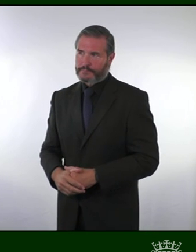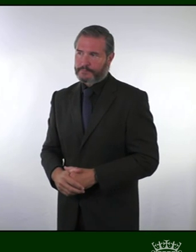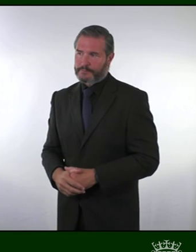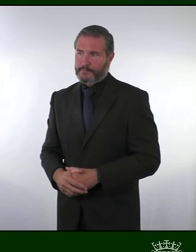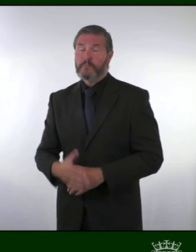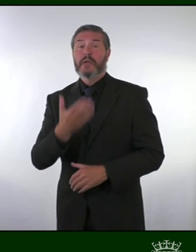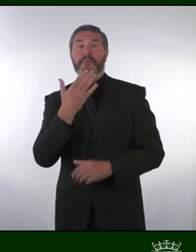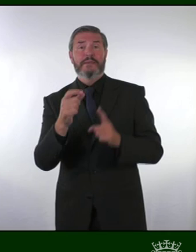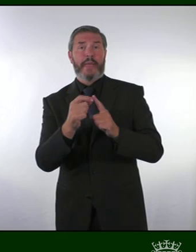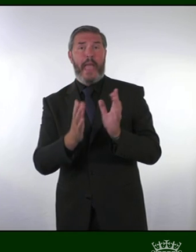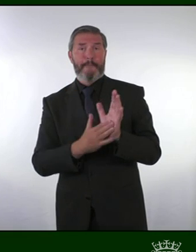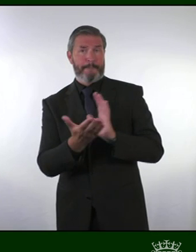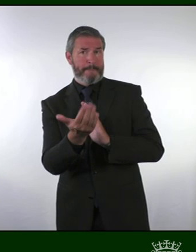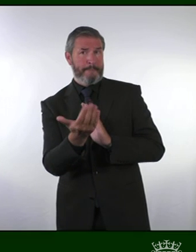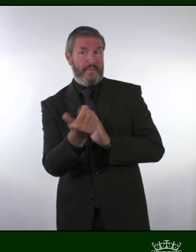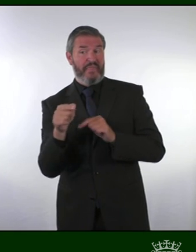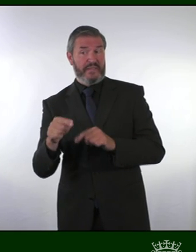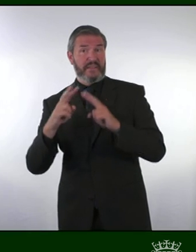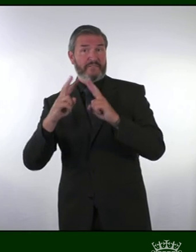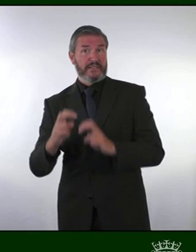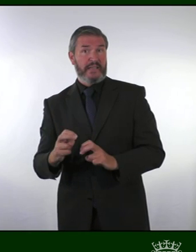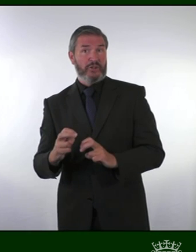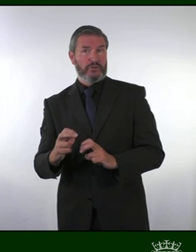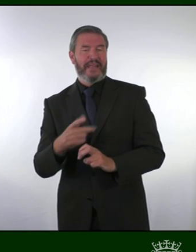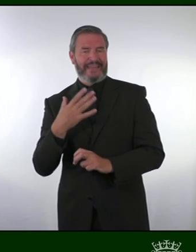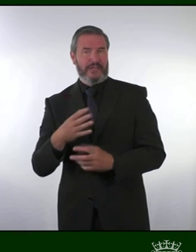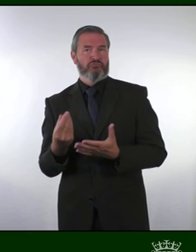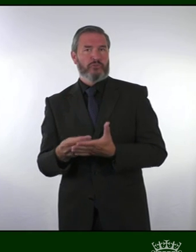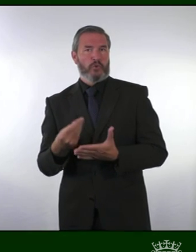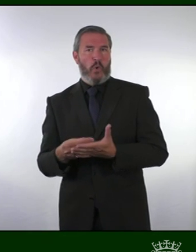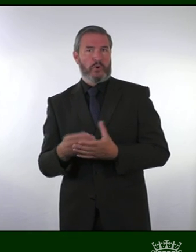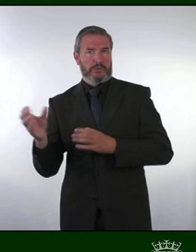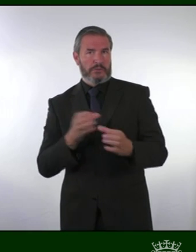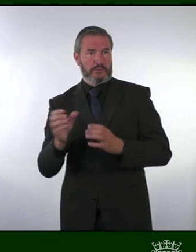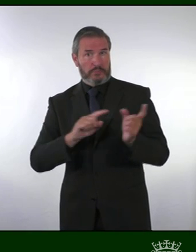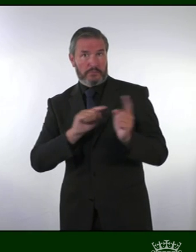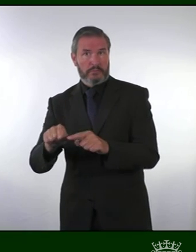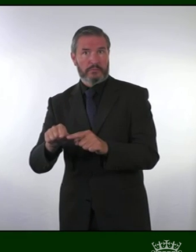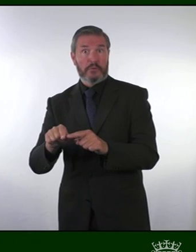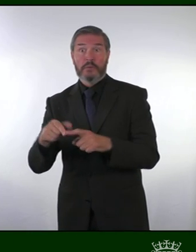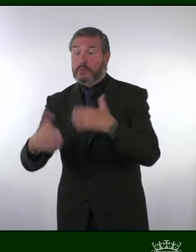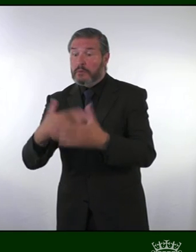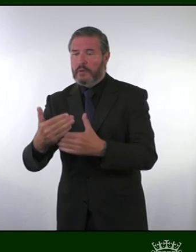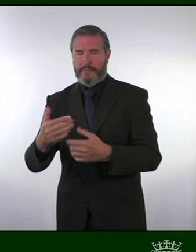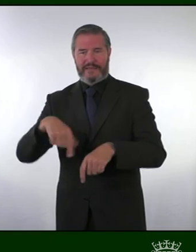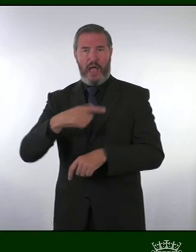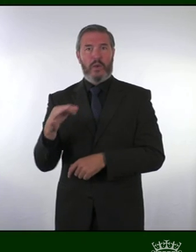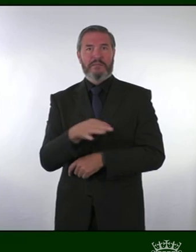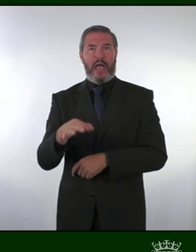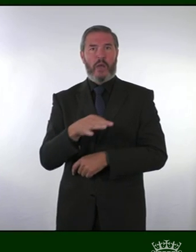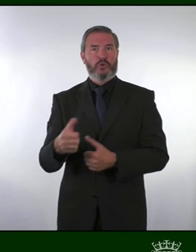Will the Prime Minister ensure that the investigation now receives all the resources it needs and that our town is properly supported?